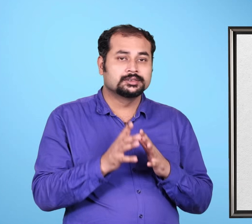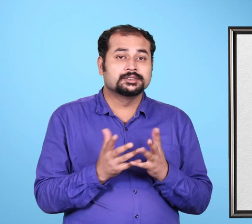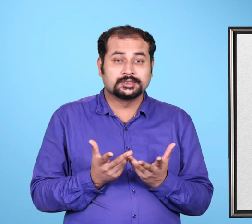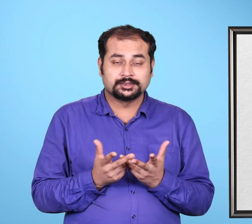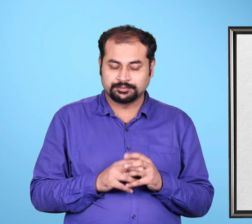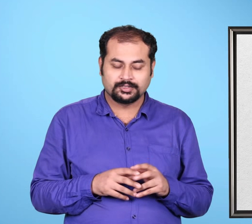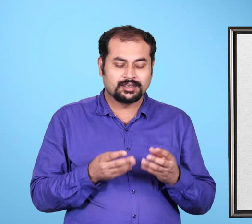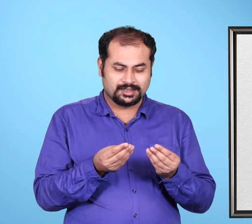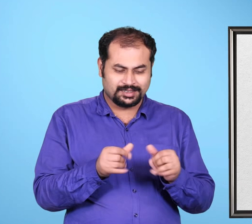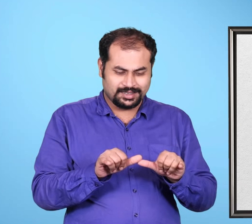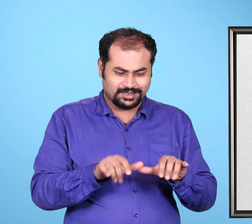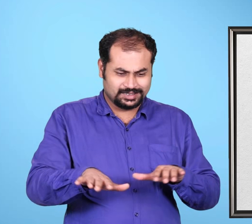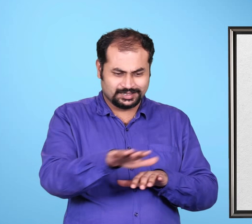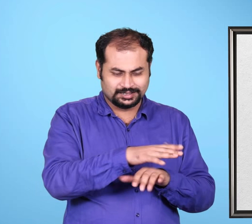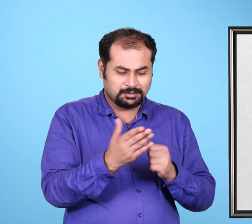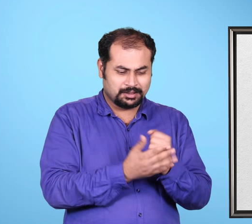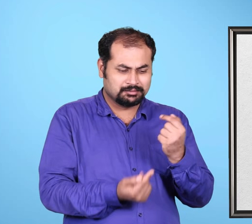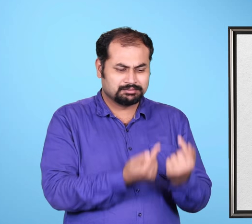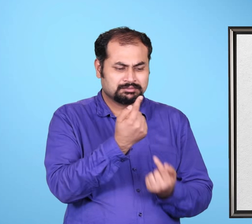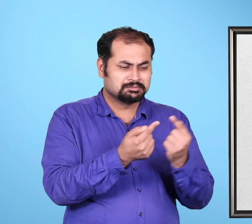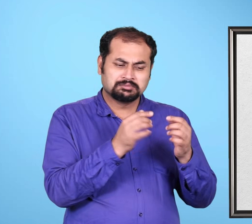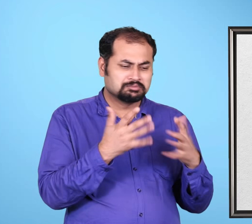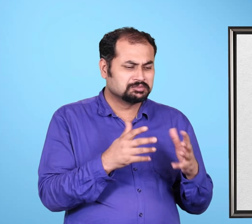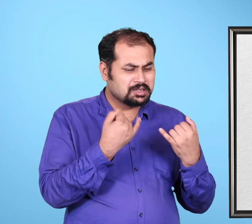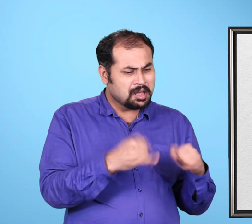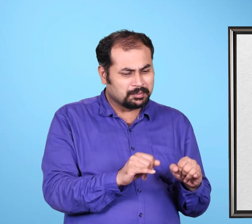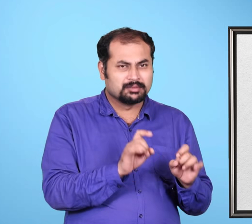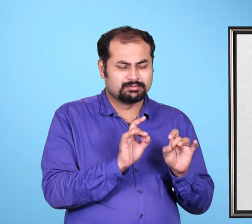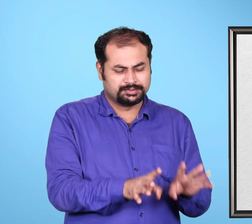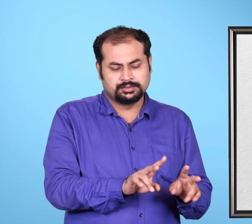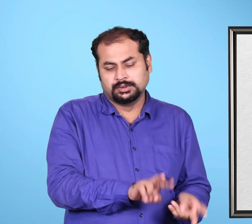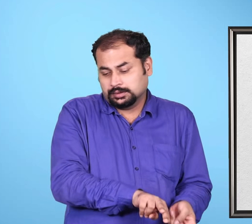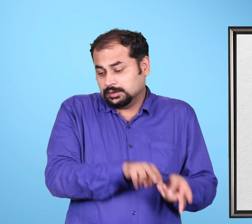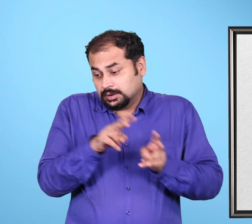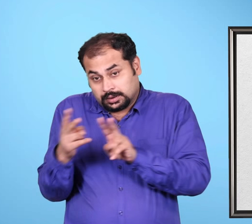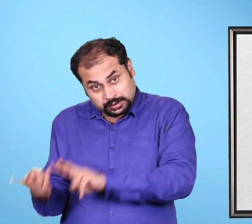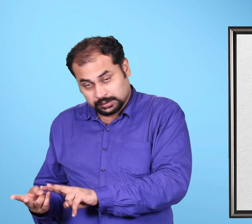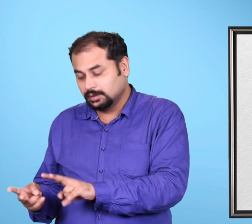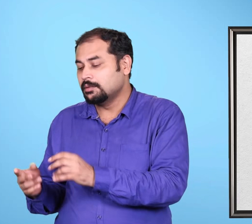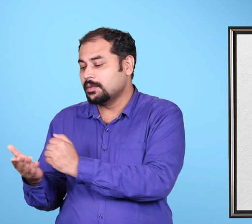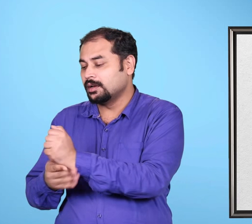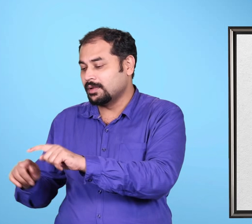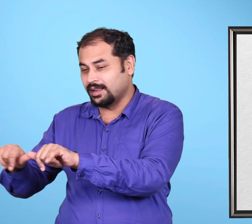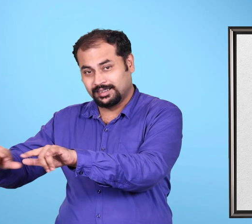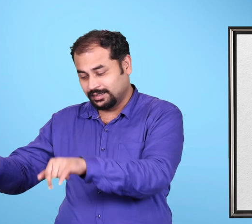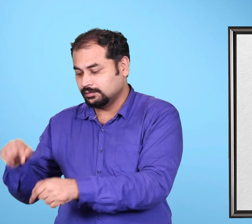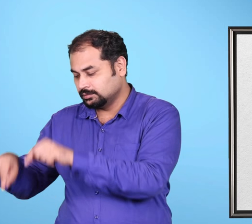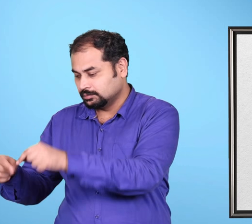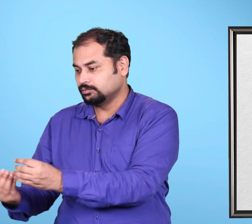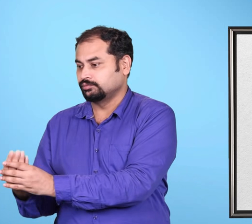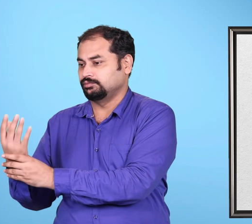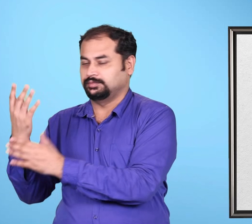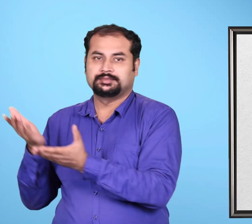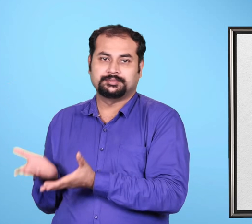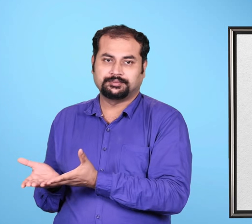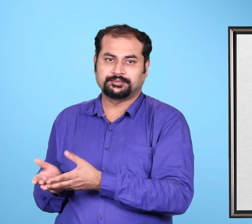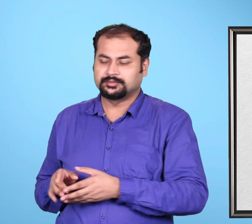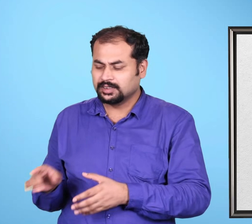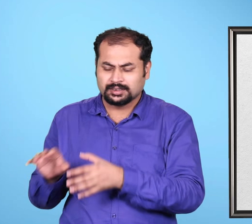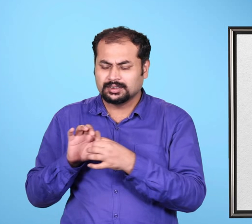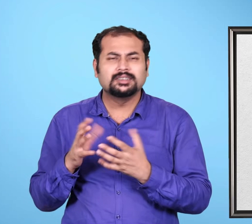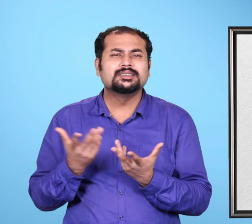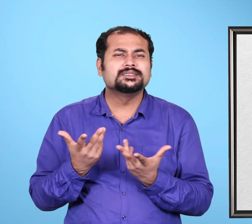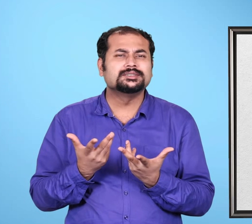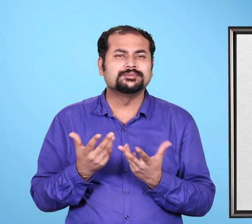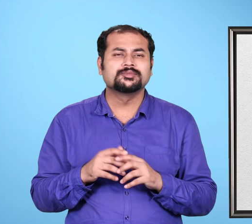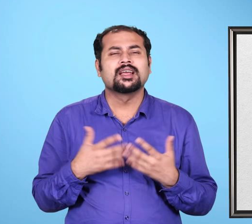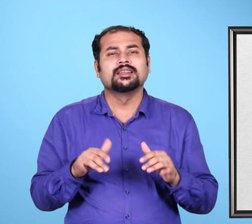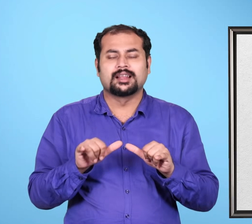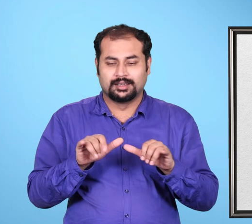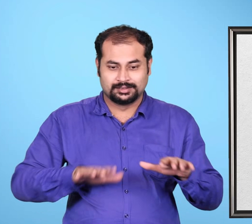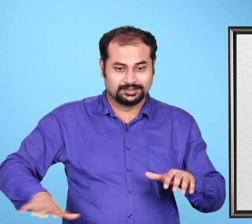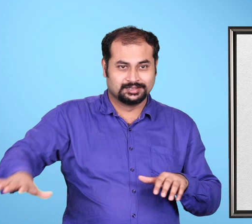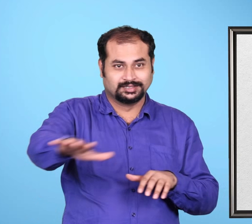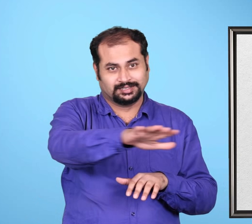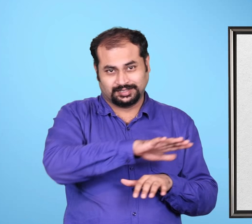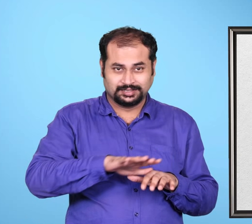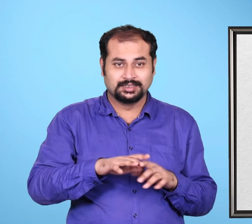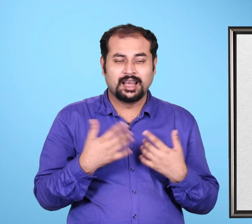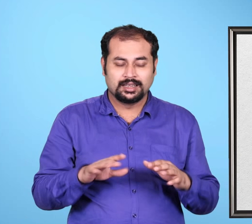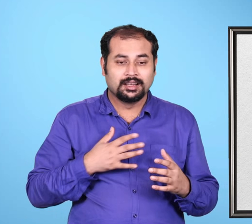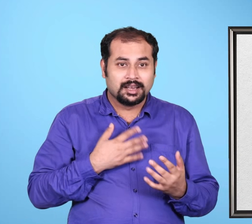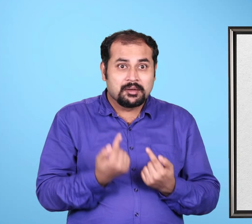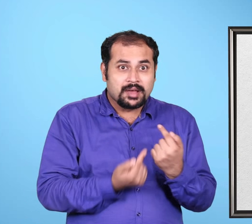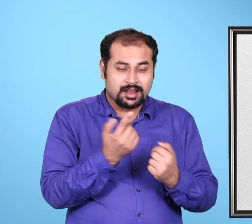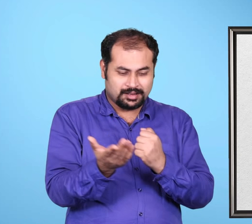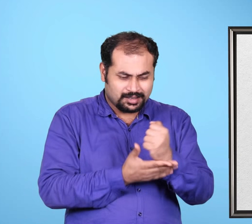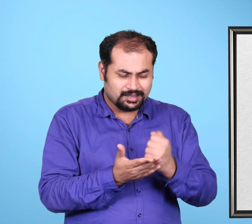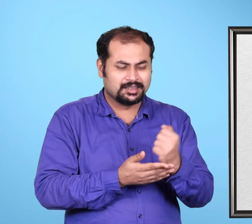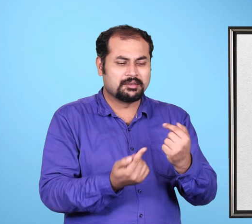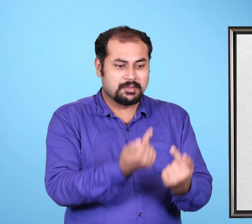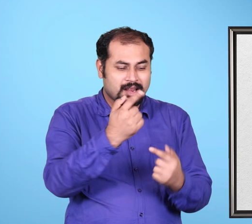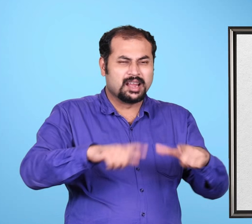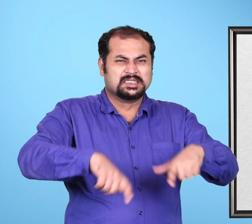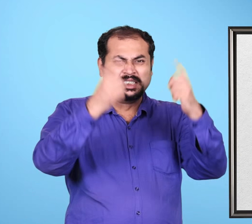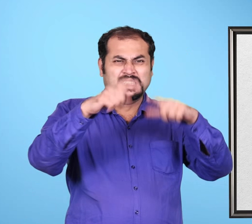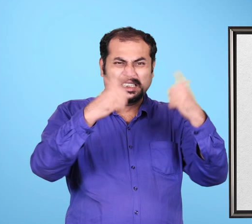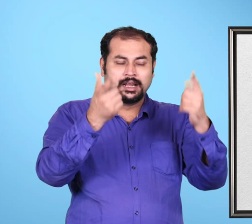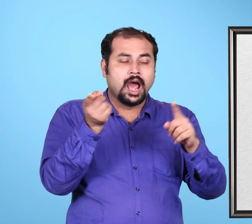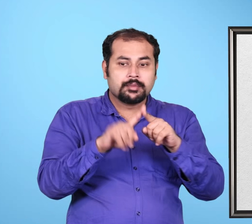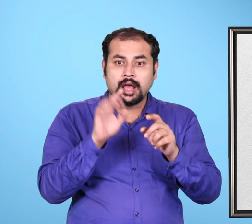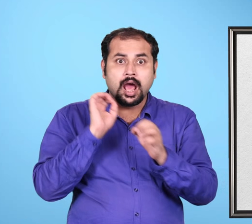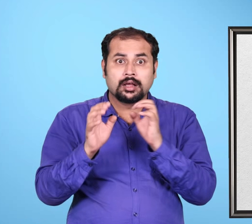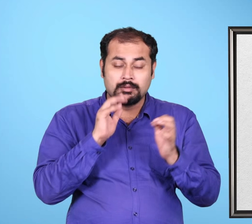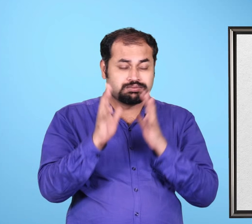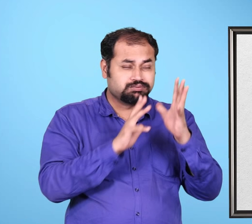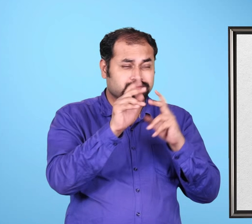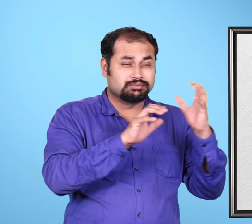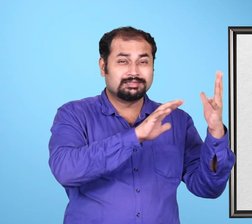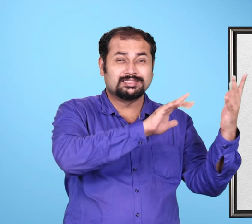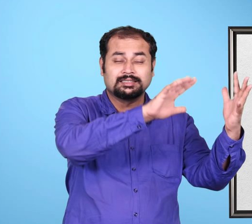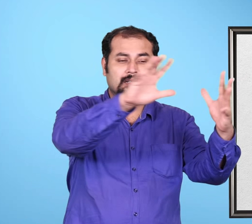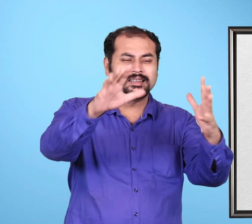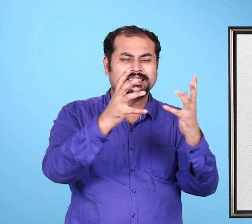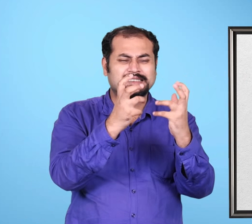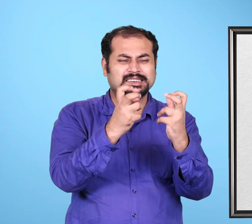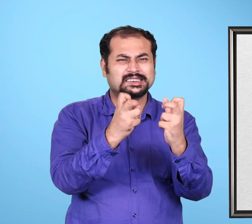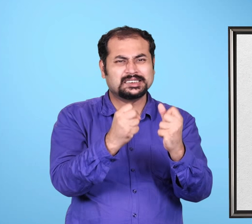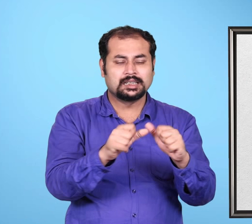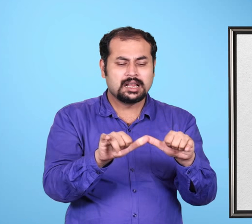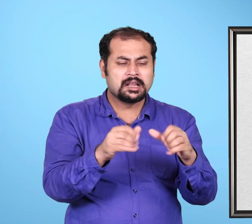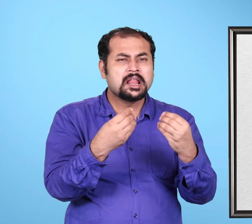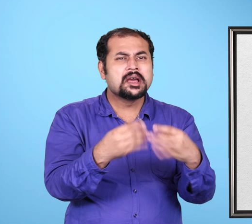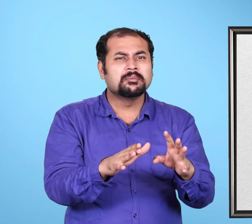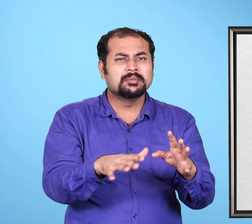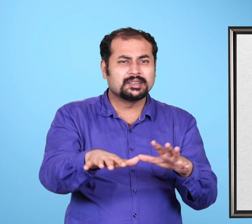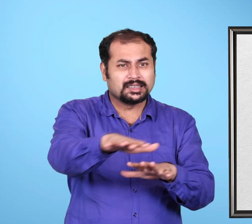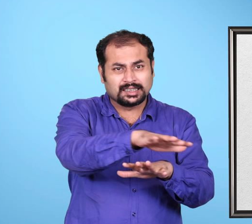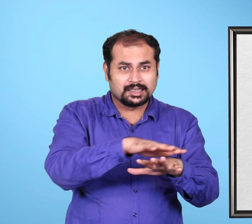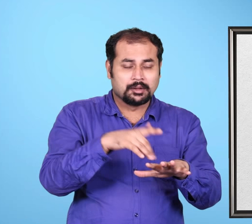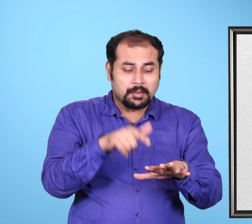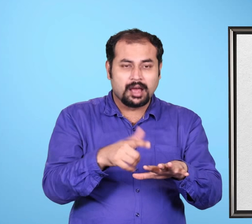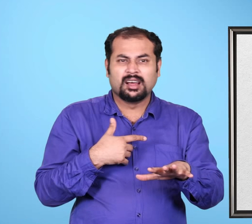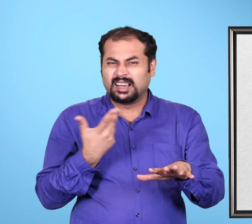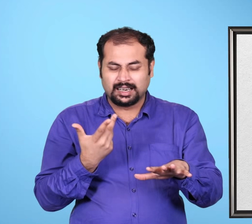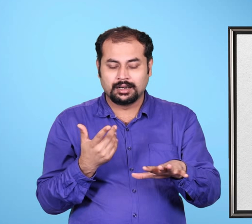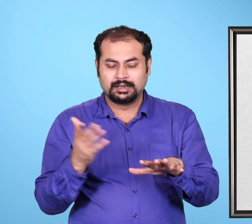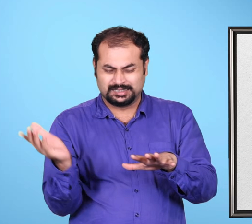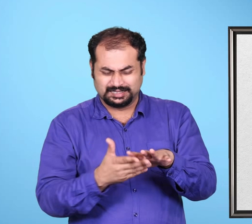This sign refers to shifting cultivation. Shifting cultivation is a method of agriculture. In this, trees and bushes in a forest area are first cut and burnt. Then, the crop is planted